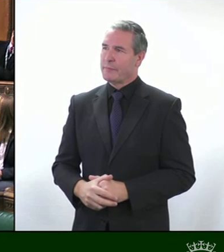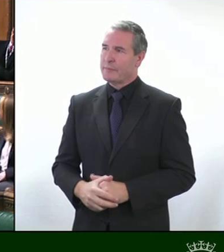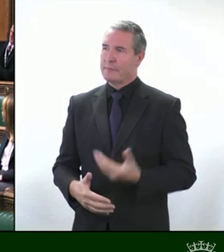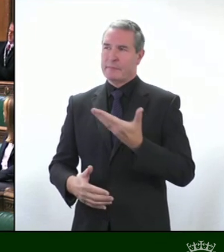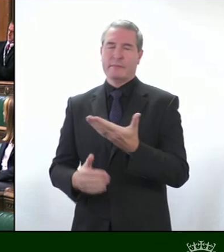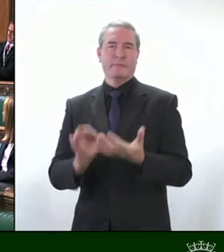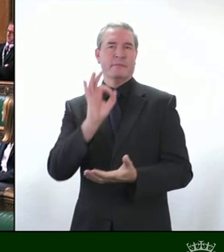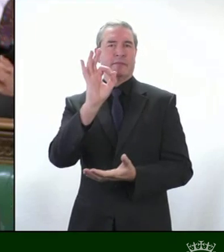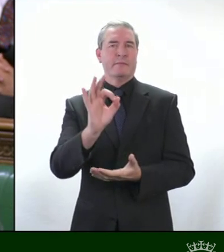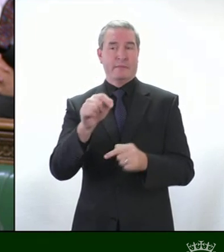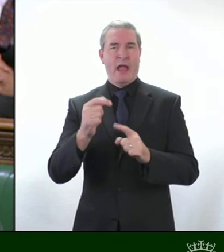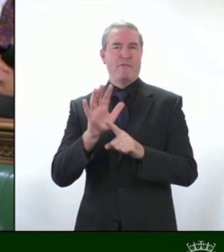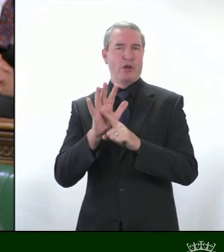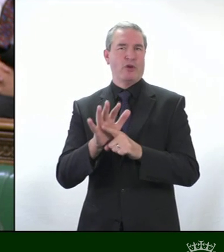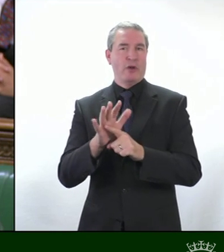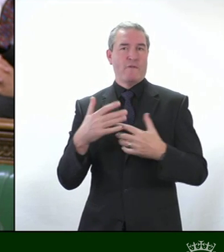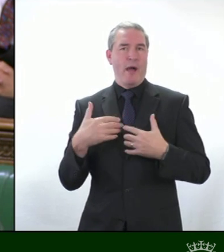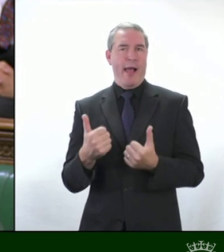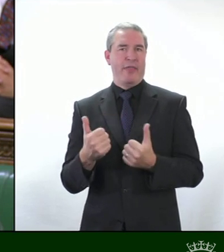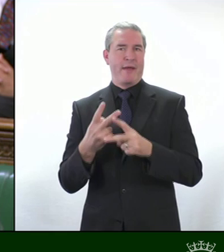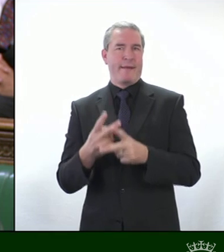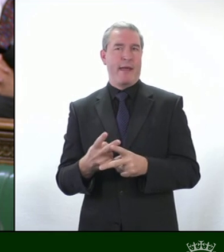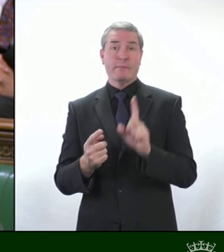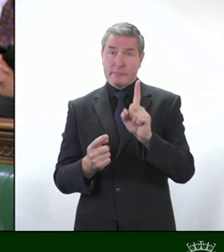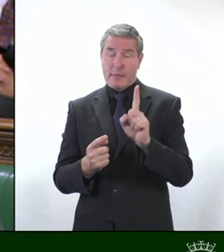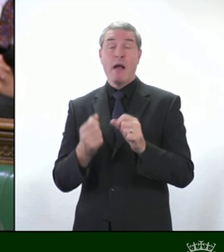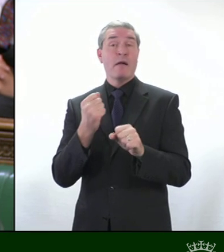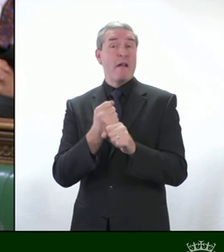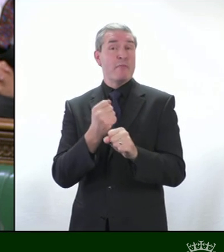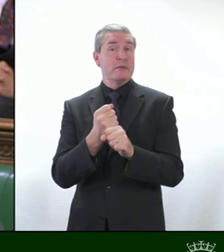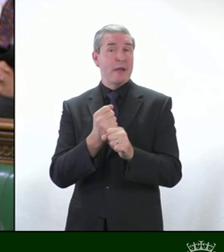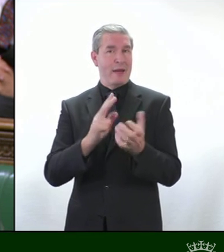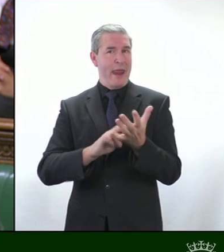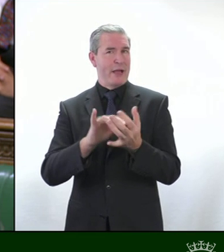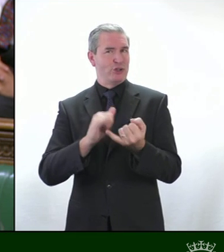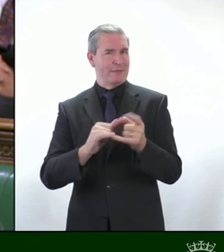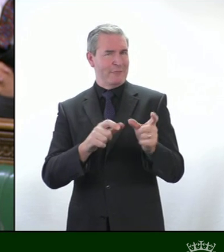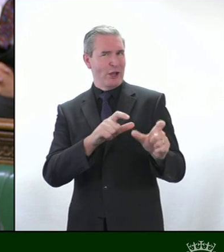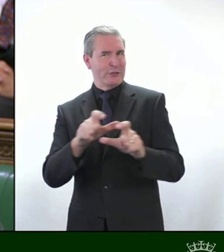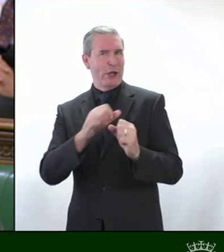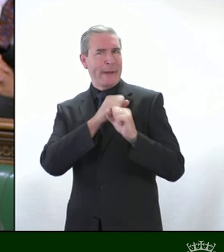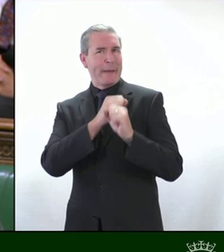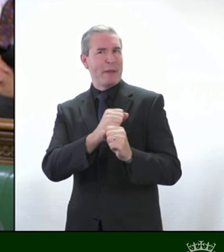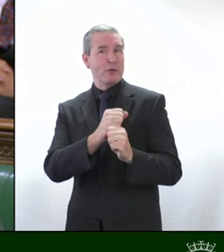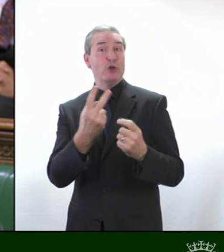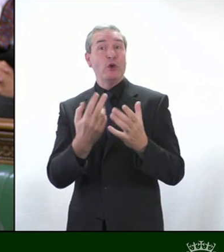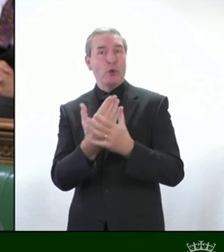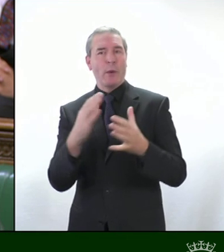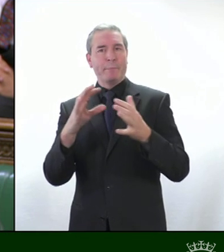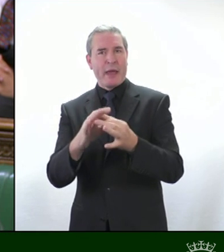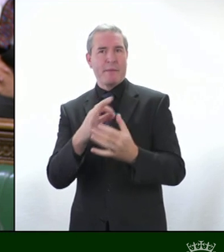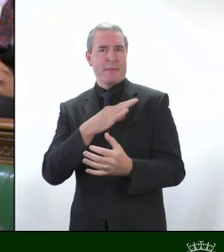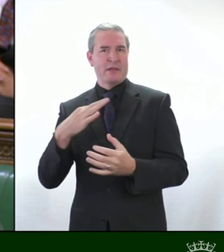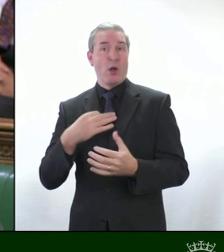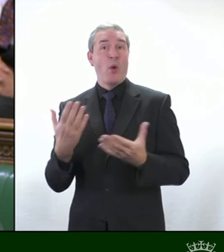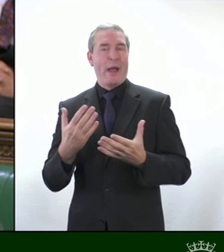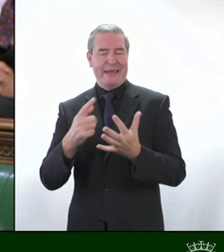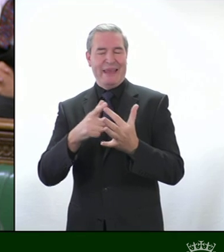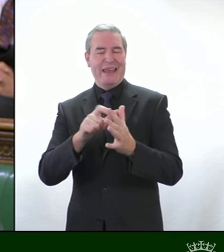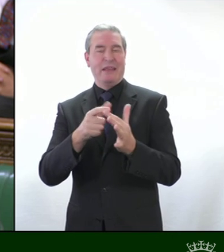At this time of enormous pressure on our healthcare, I welcome the Government’s and the NHS’s continued commitment to the new combined medical facility in Edenbridge.